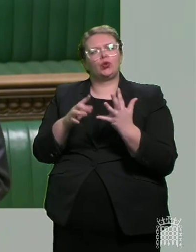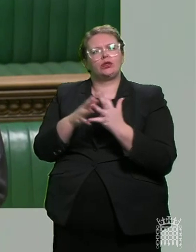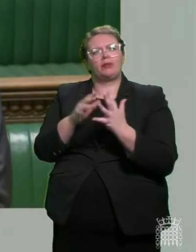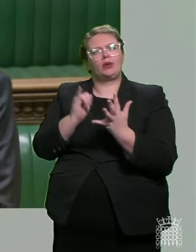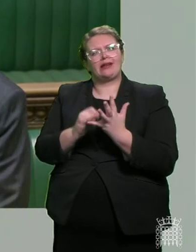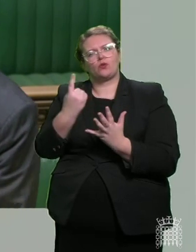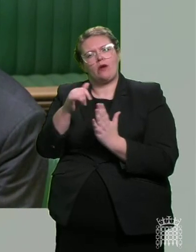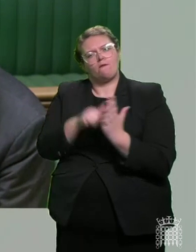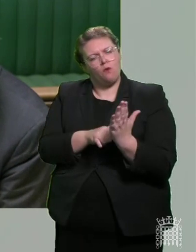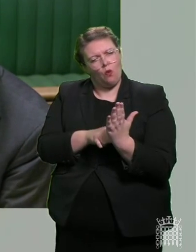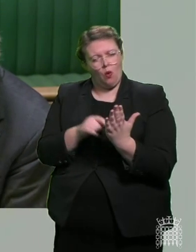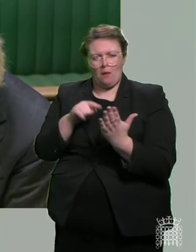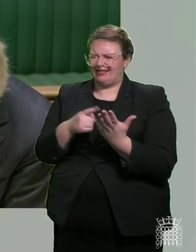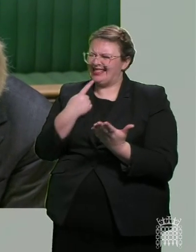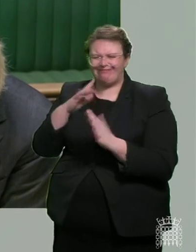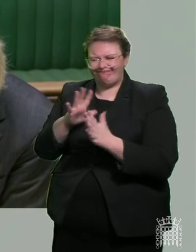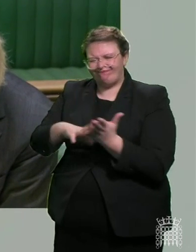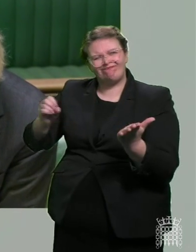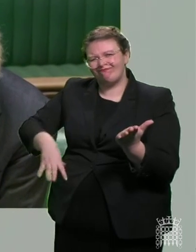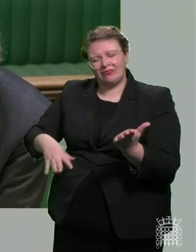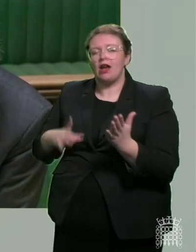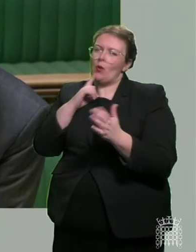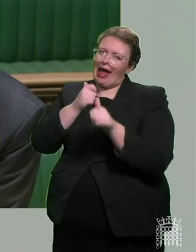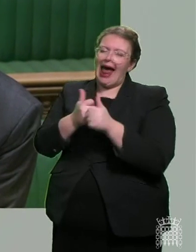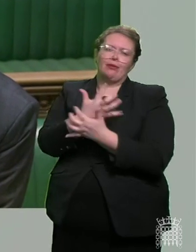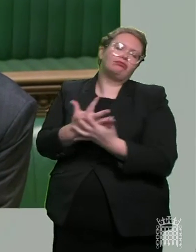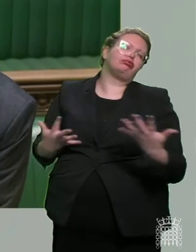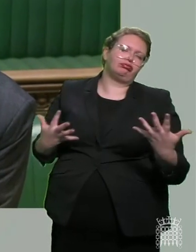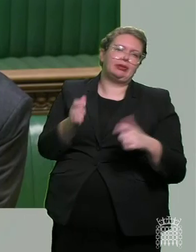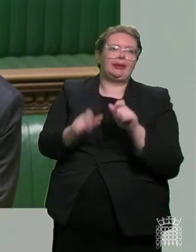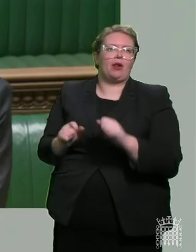It is not practical completely to close off this country as he seems to be suggesting.